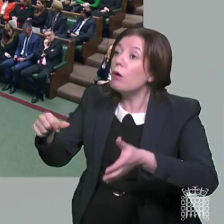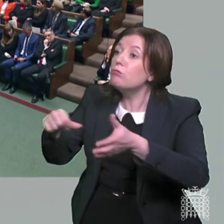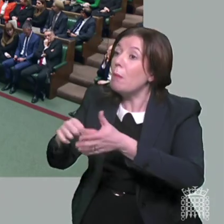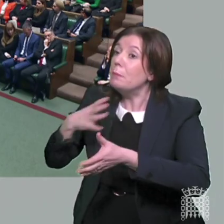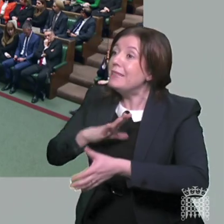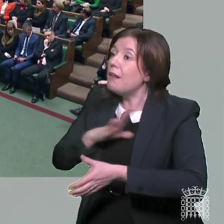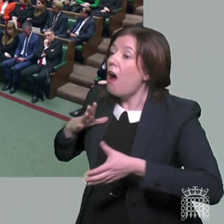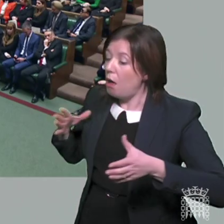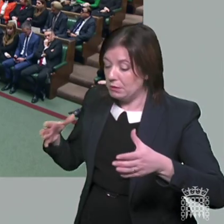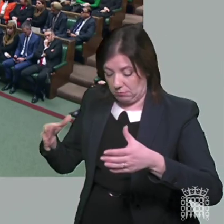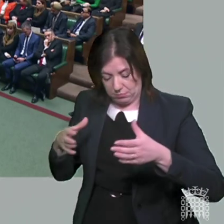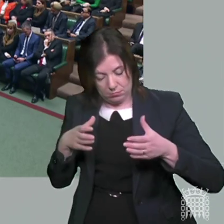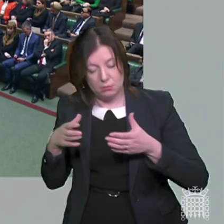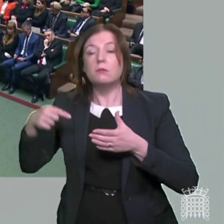What is he going to do about that?